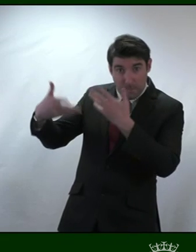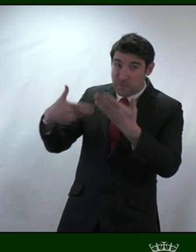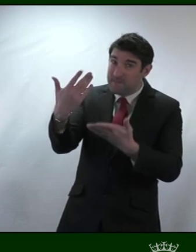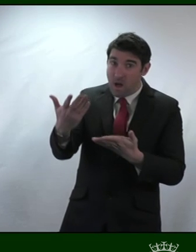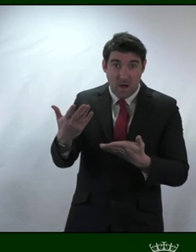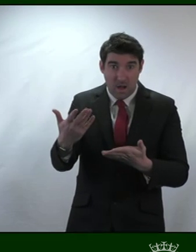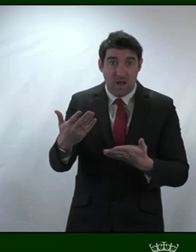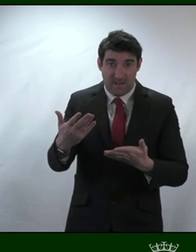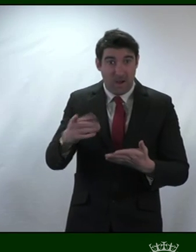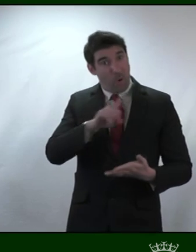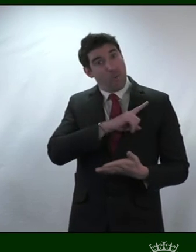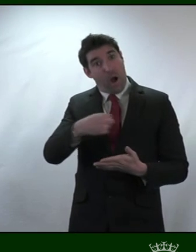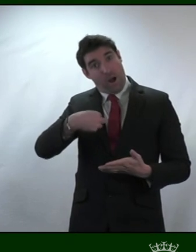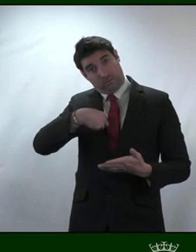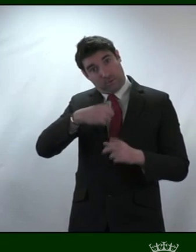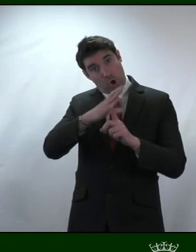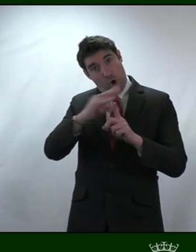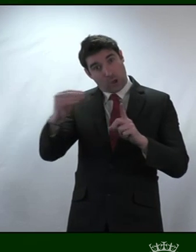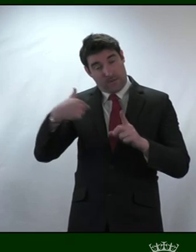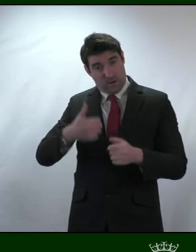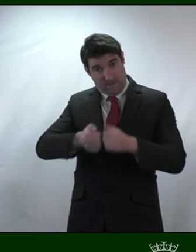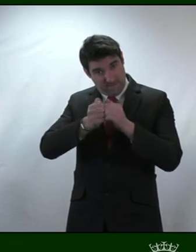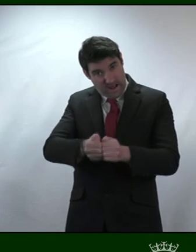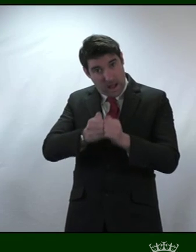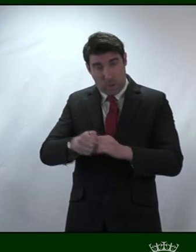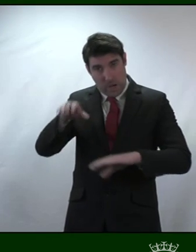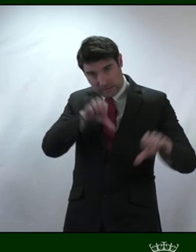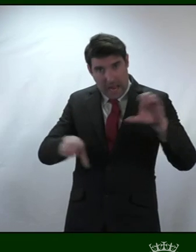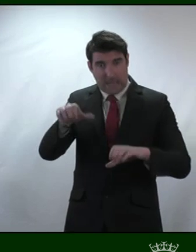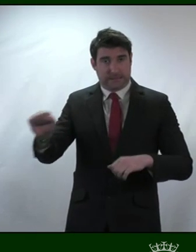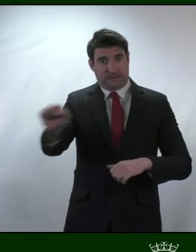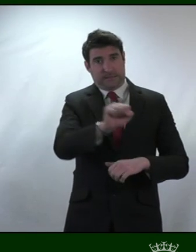That is going to support all the life sciences sectors.